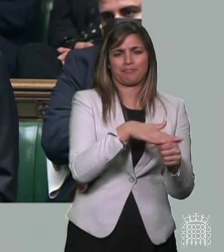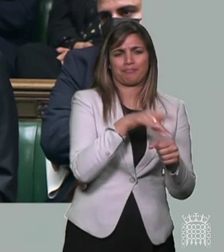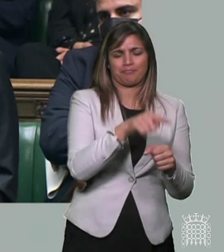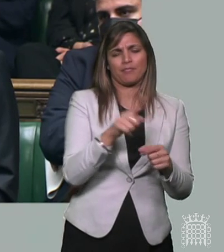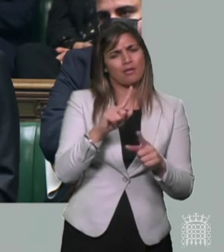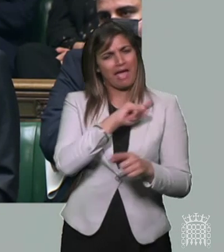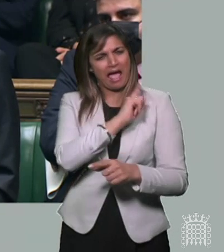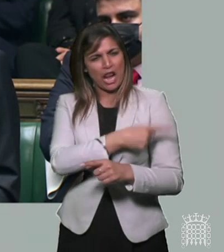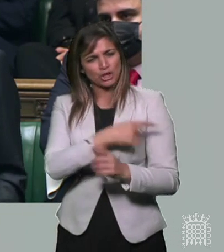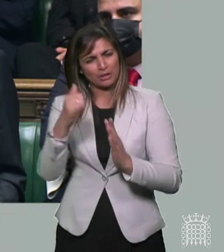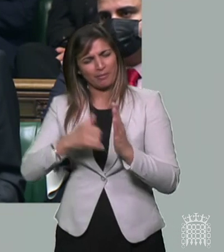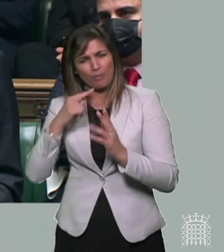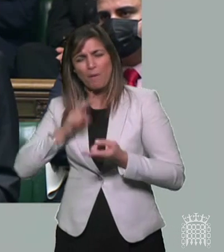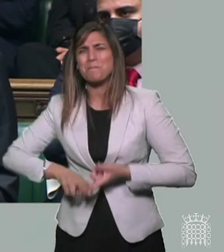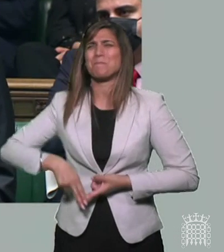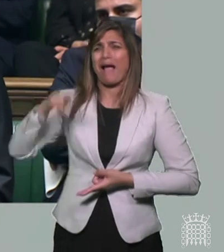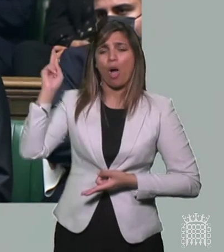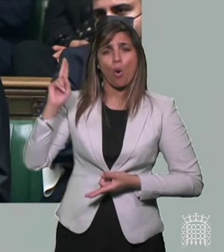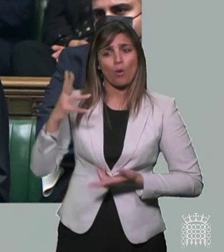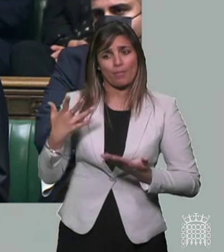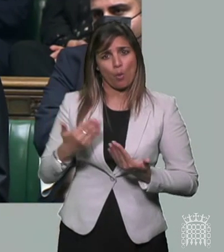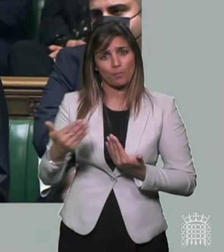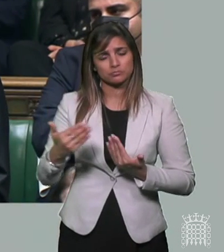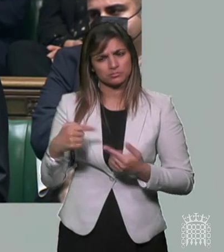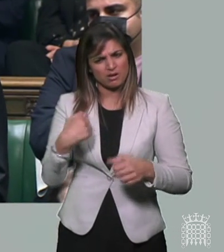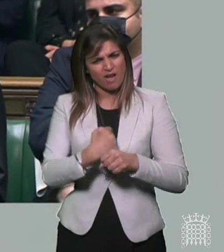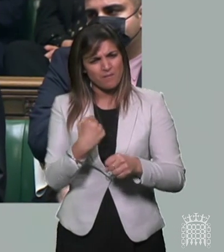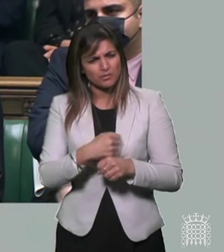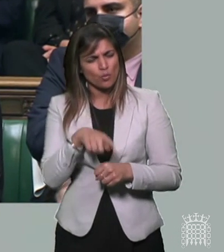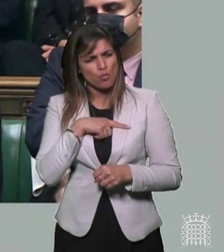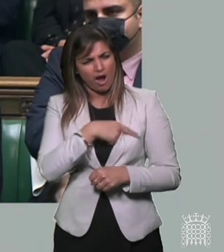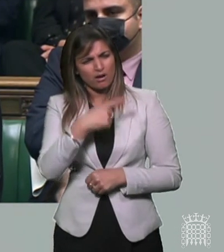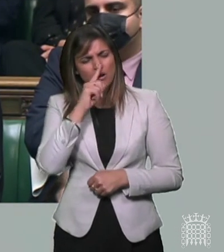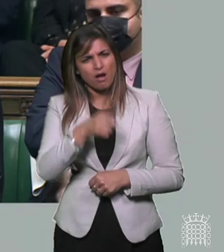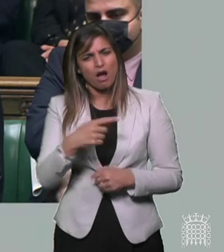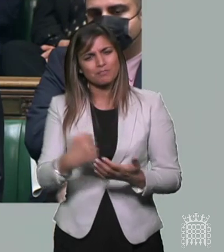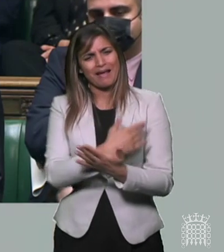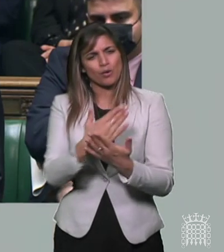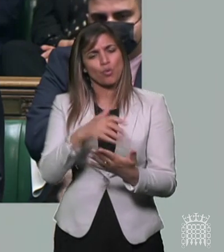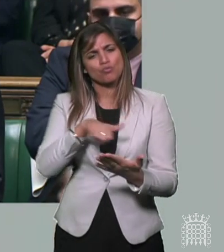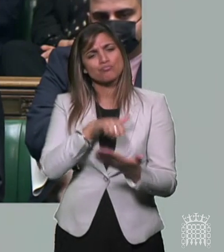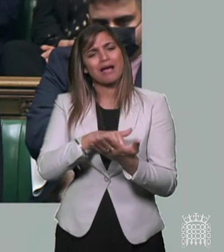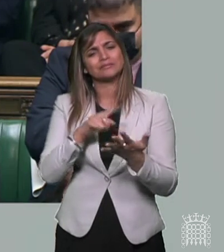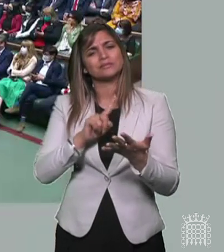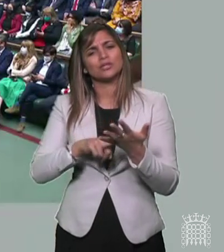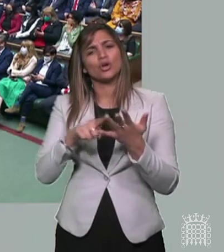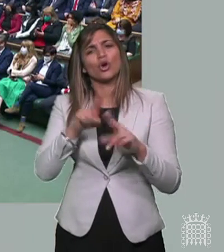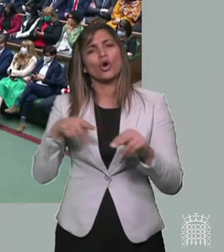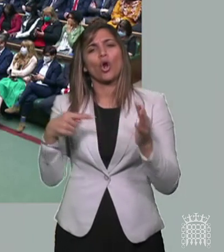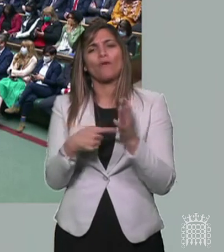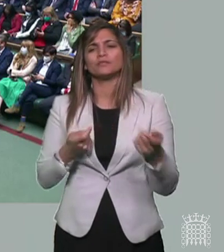With energy bills about to go through the roof, what is it about this Government that makes them so peculiarly unable to run a basic loft-lagging scheme?